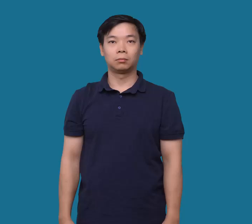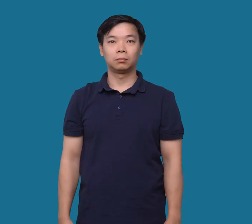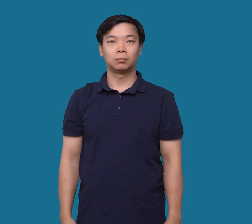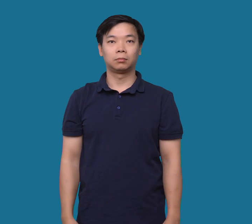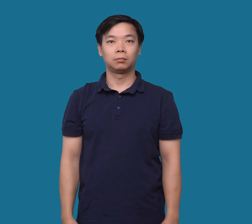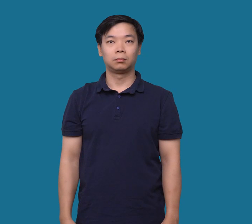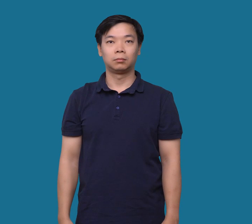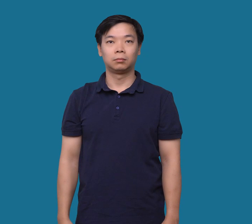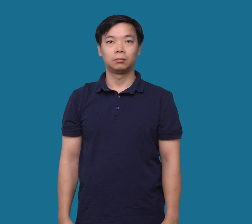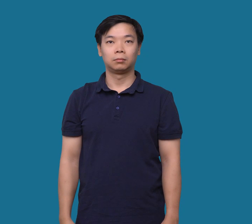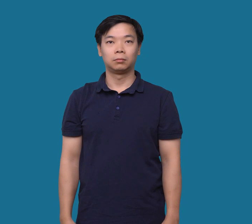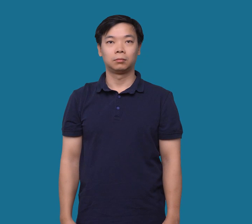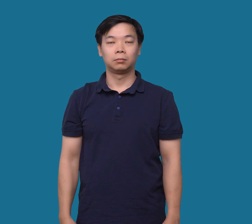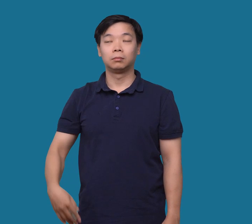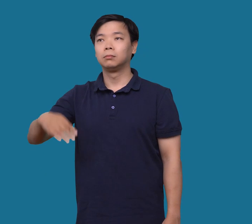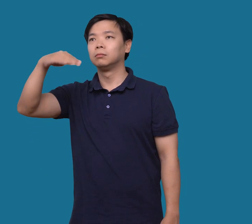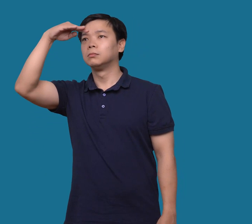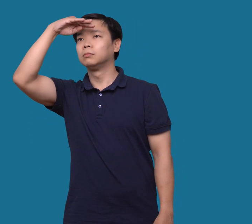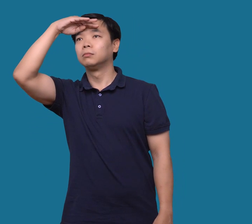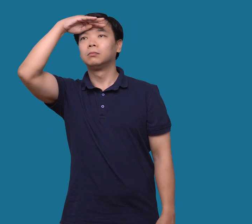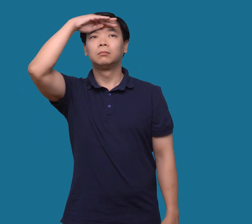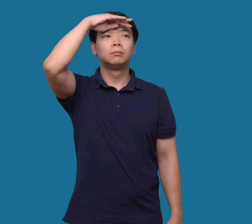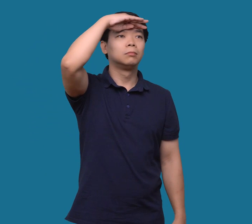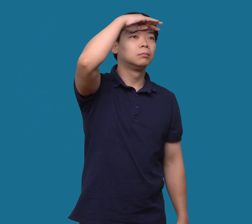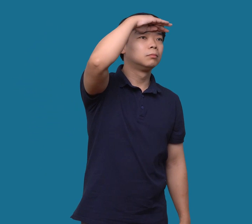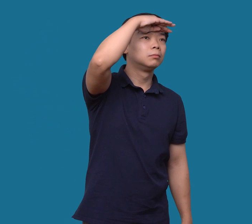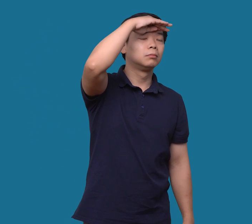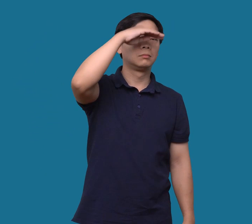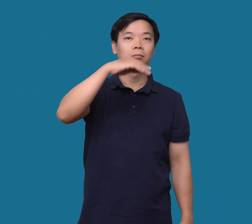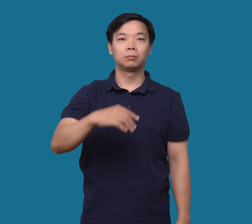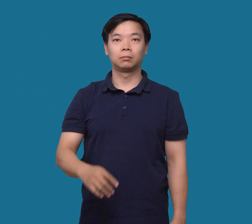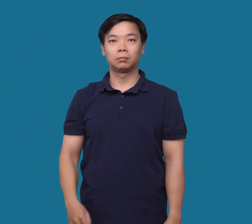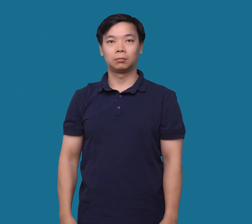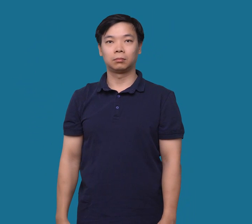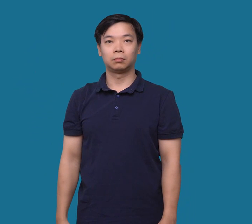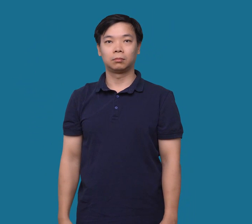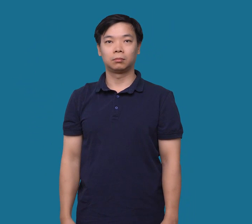trông chờ